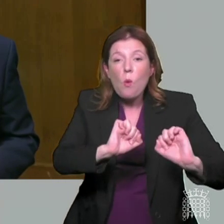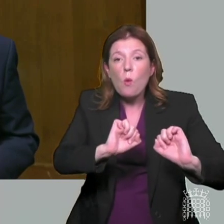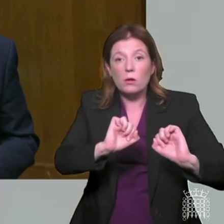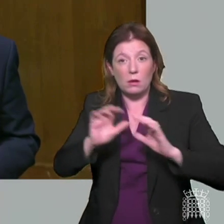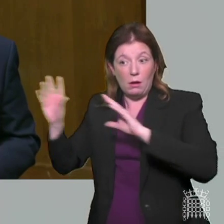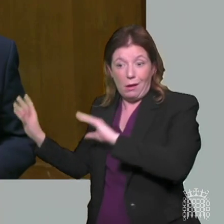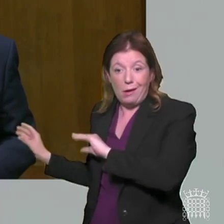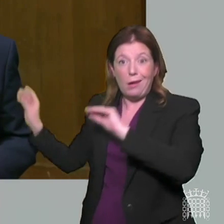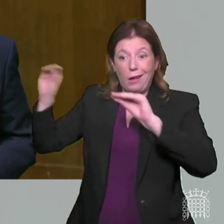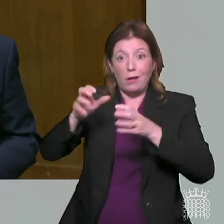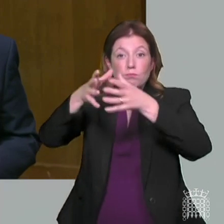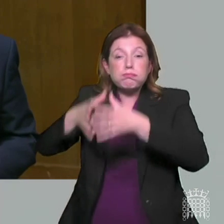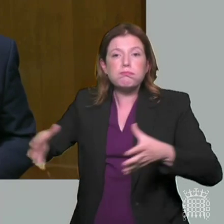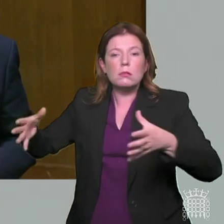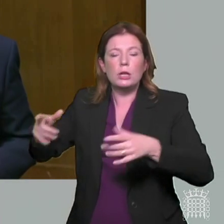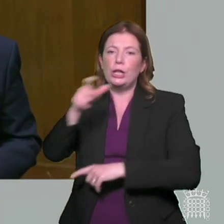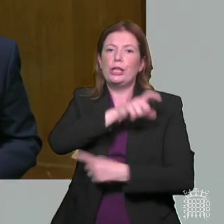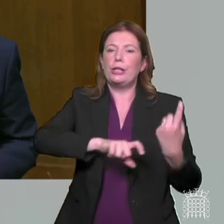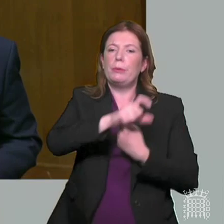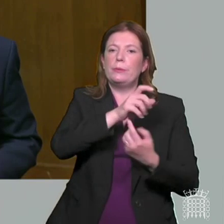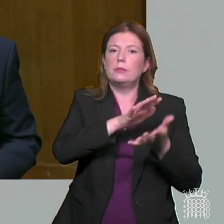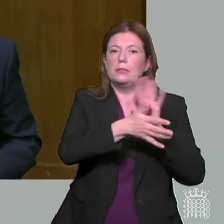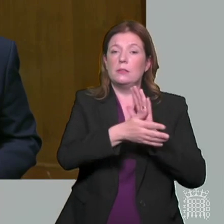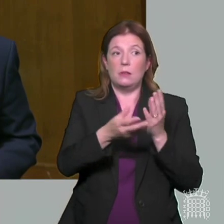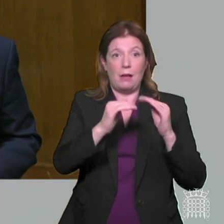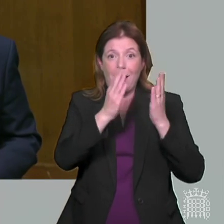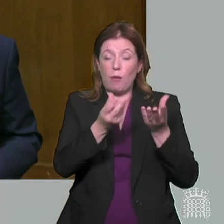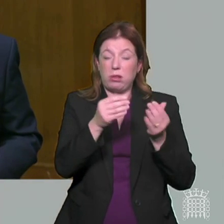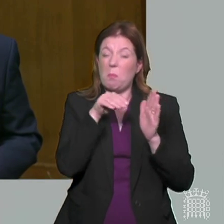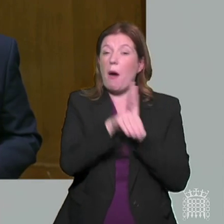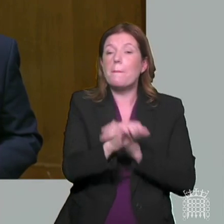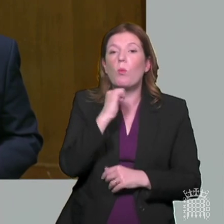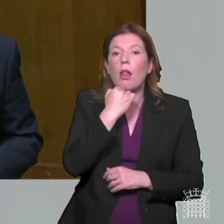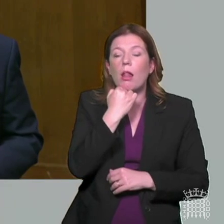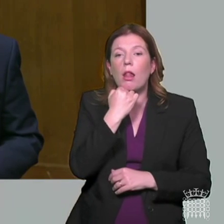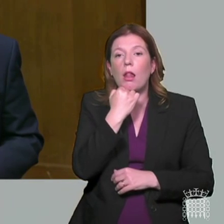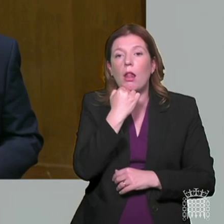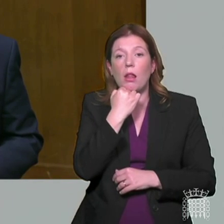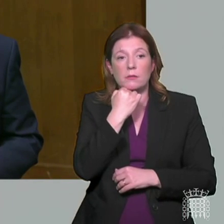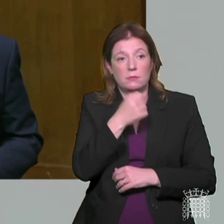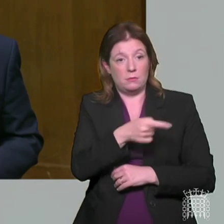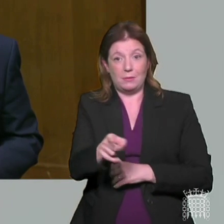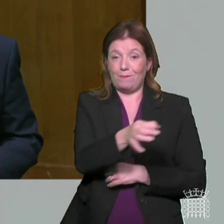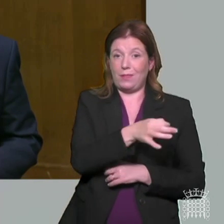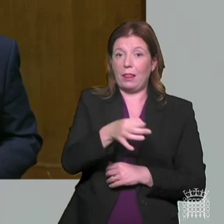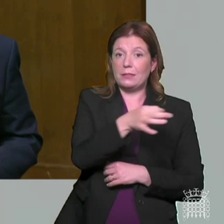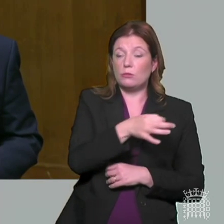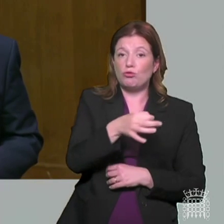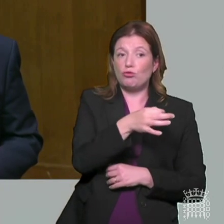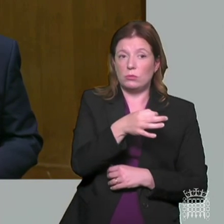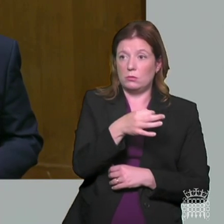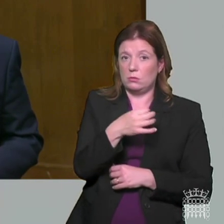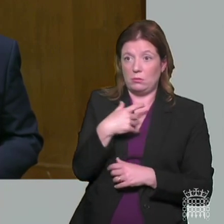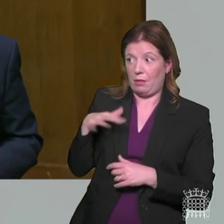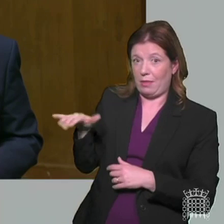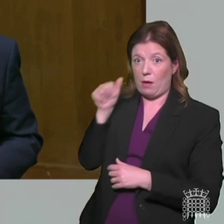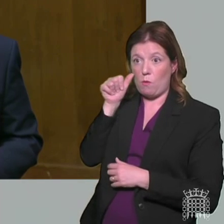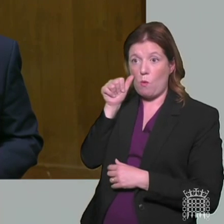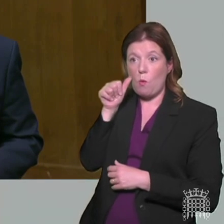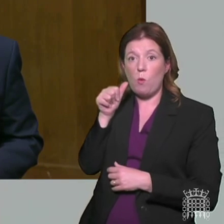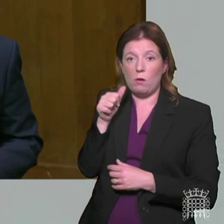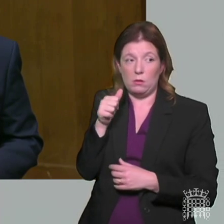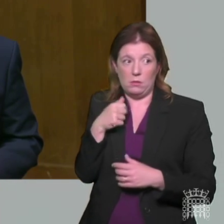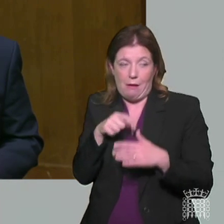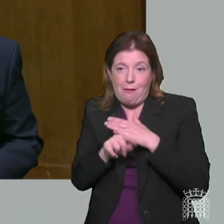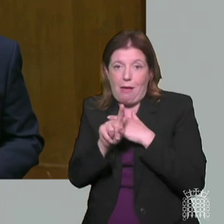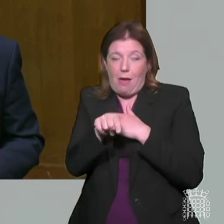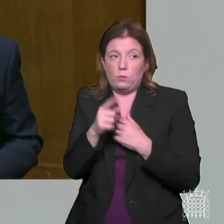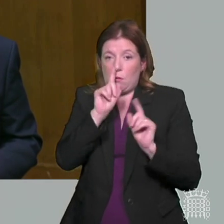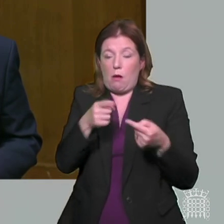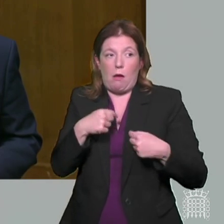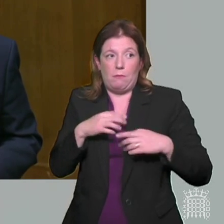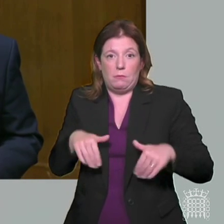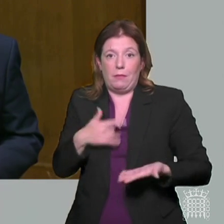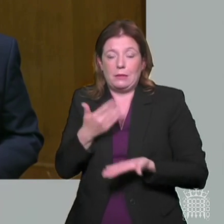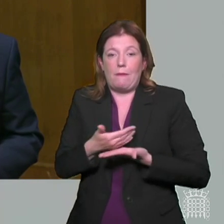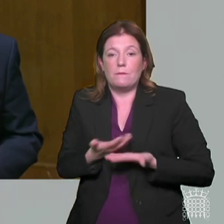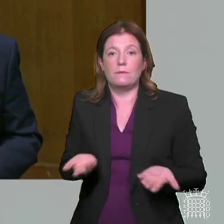It will devastate the community. It will devastate house prices, which will plummet, and the residents of that village will not feel safe to leave their homes alone.